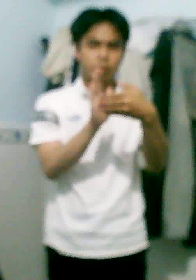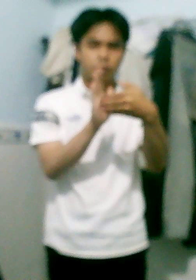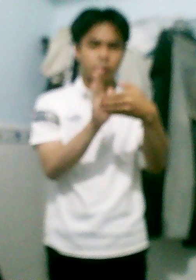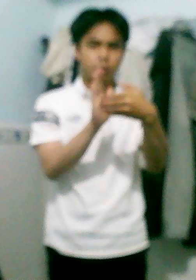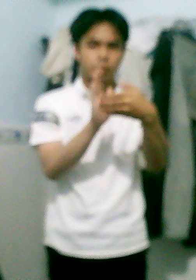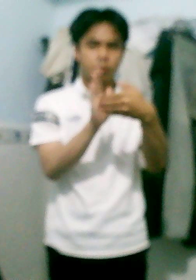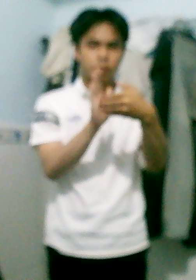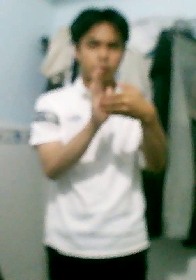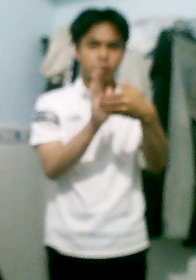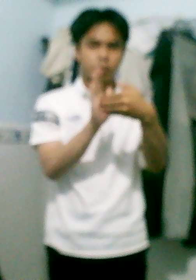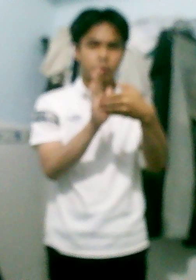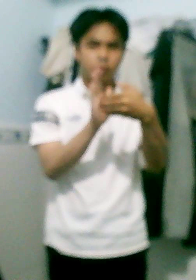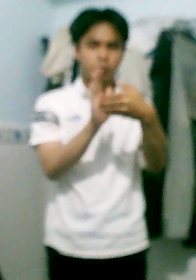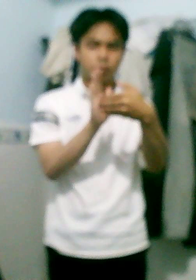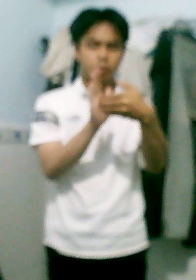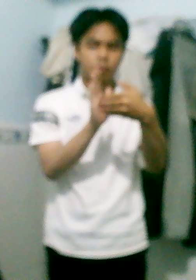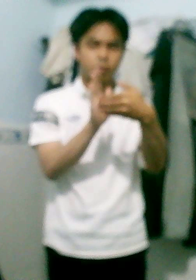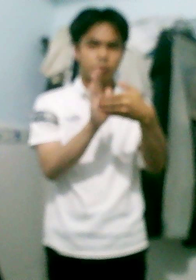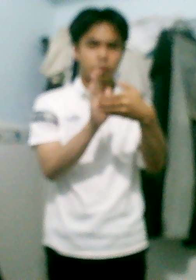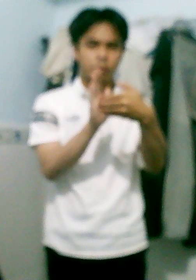gioi thieu